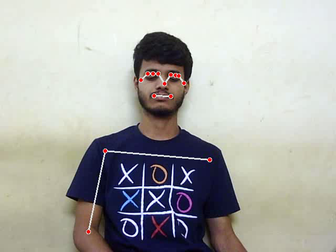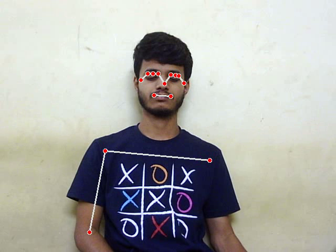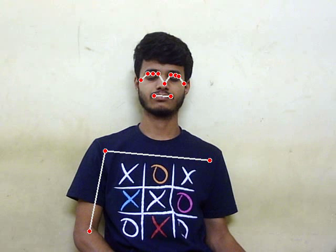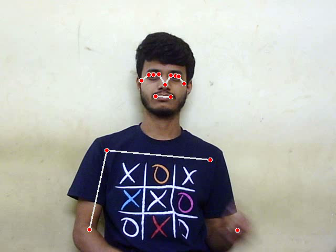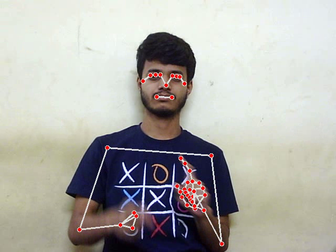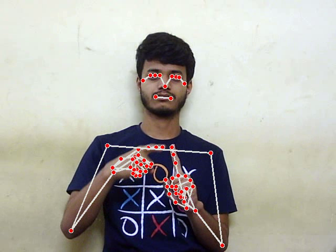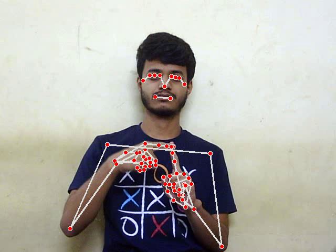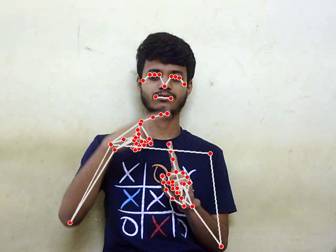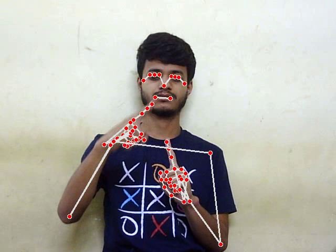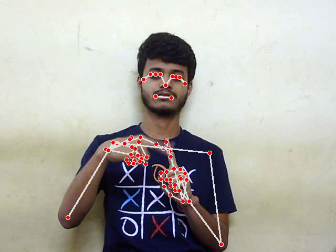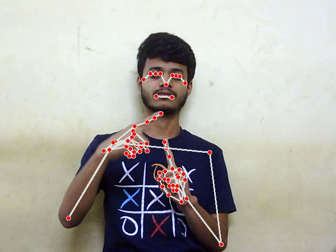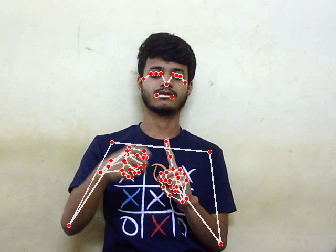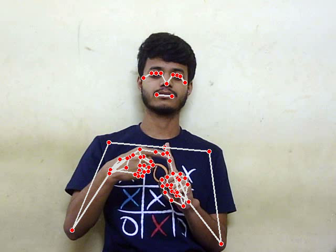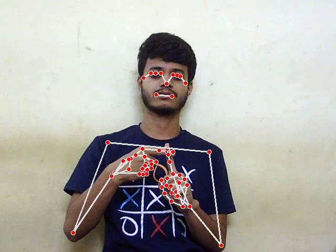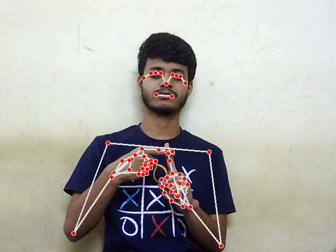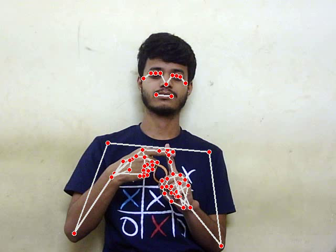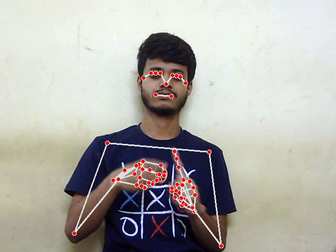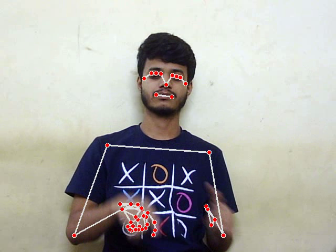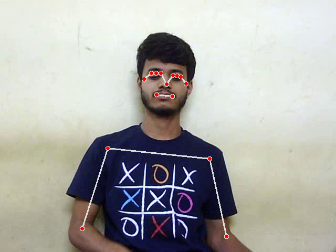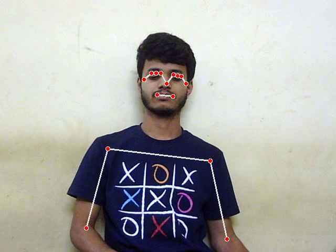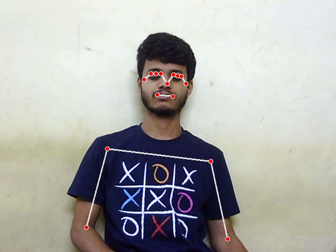when